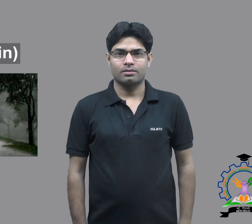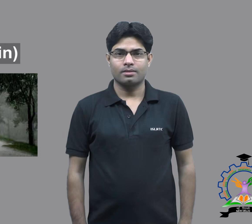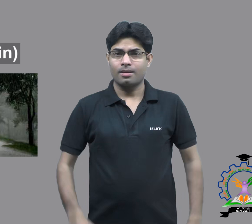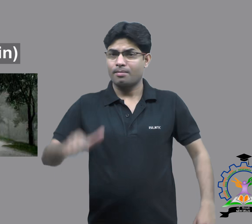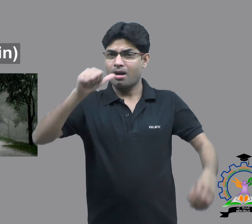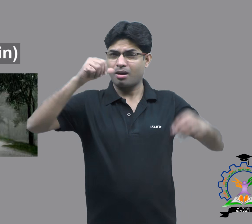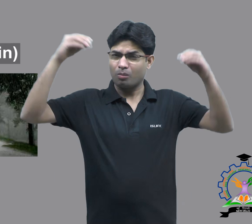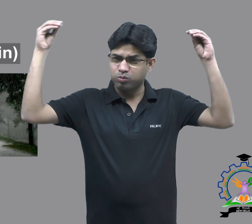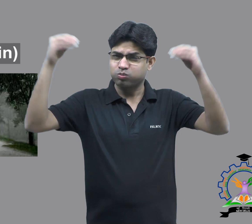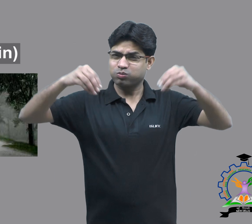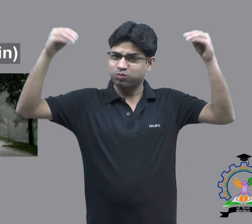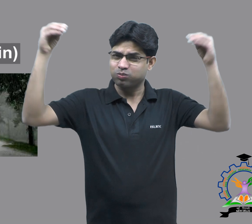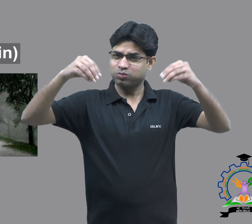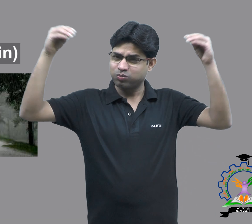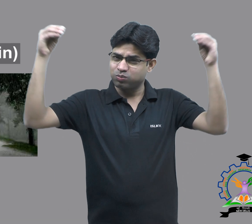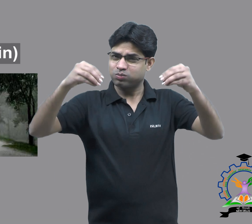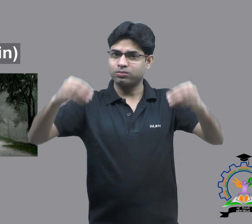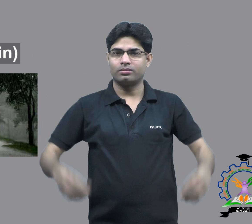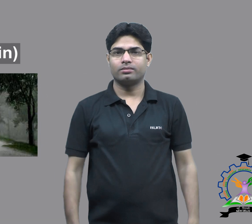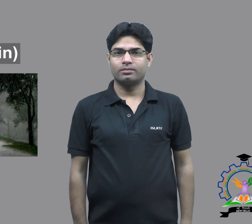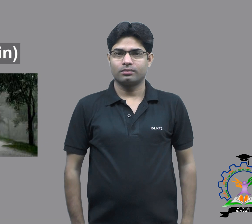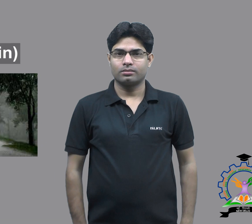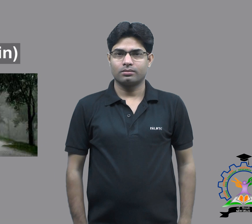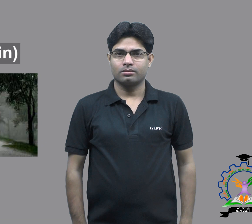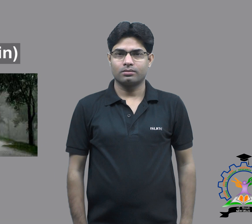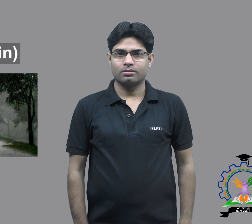Rain (Heavy Rain)